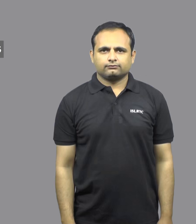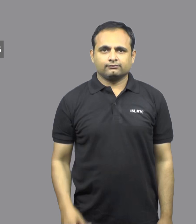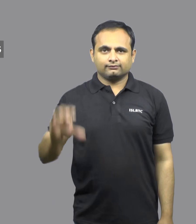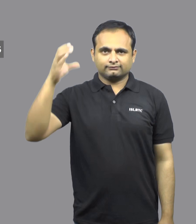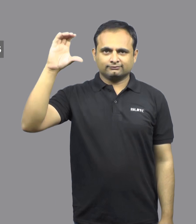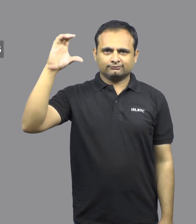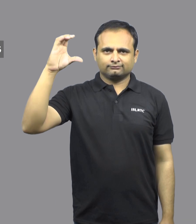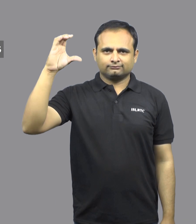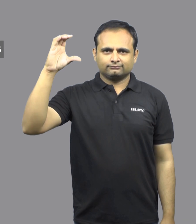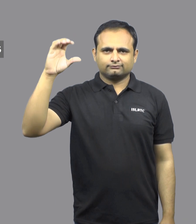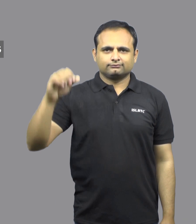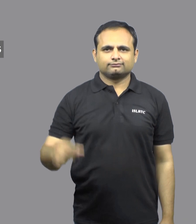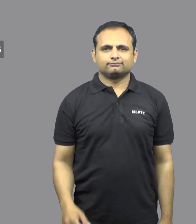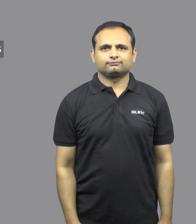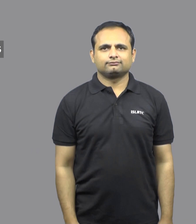Christmas